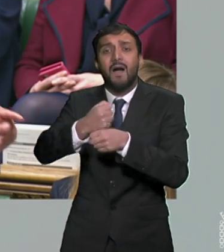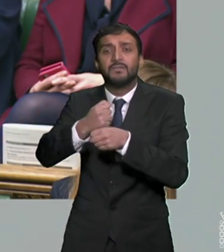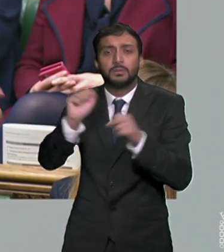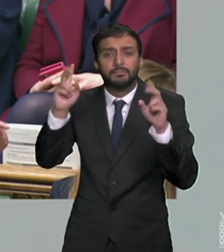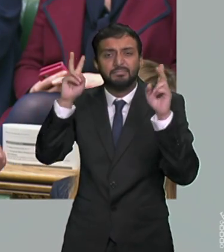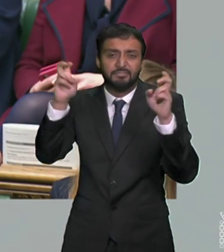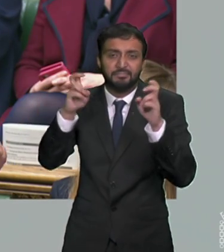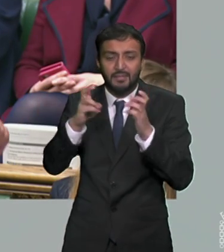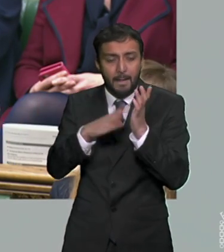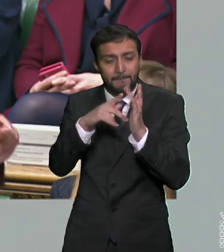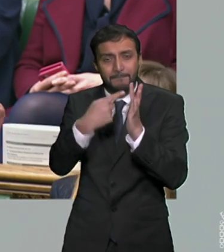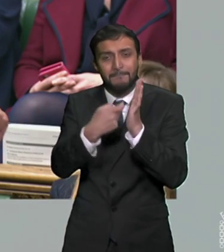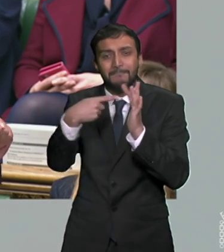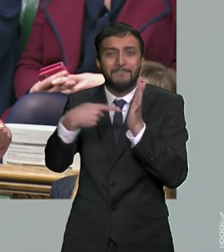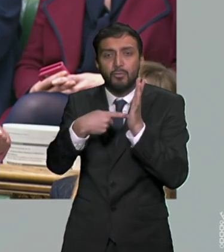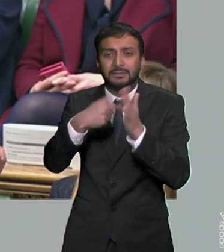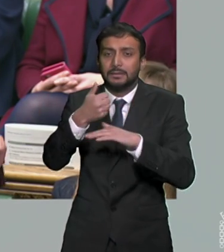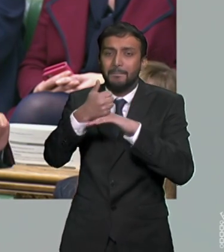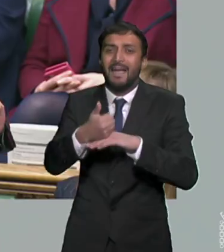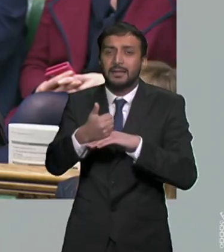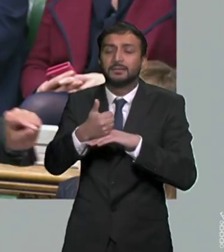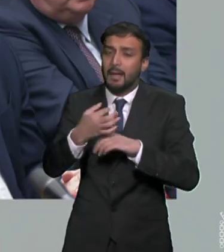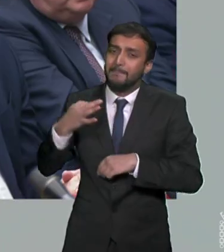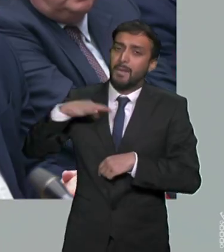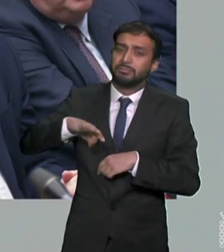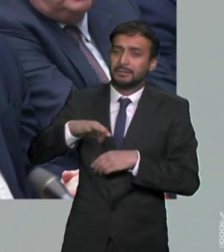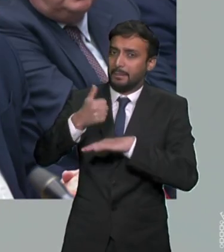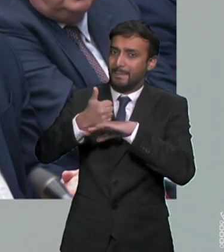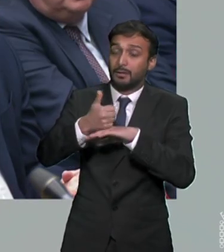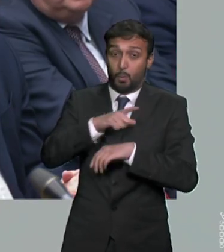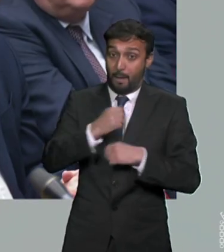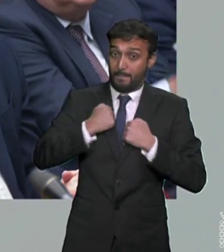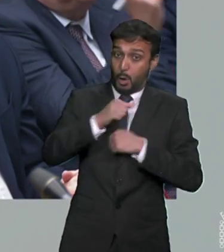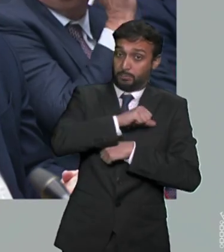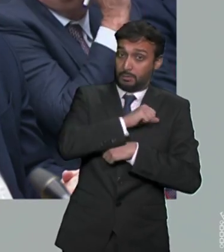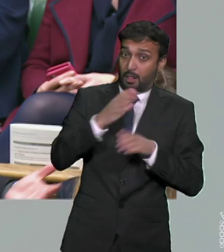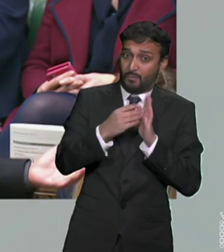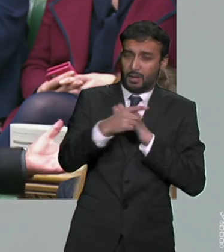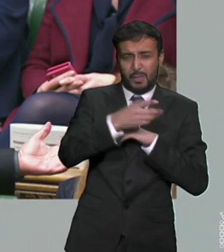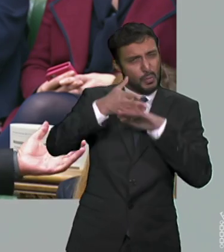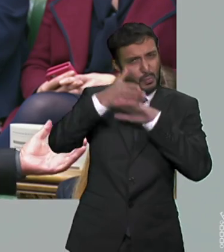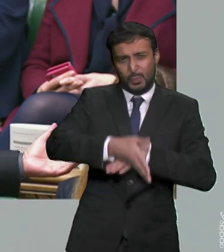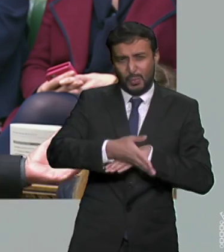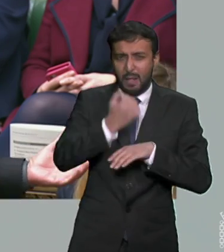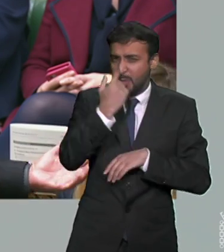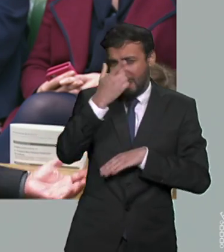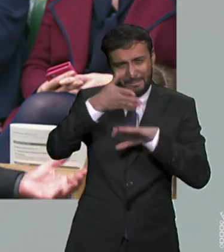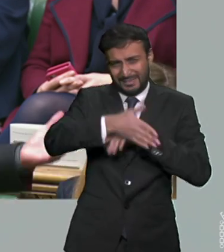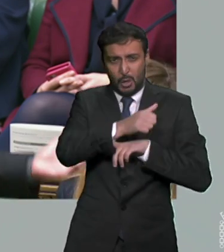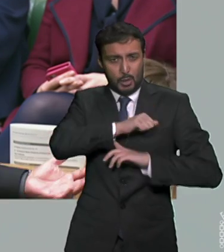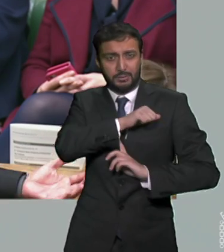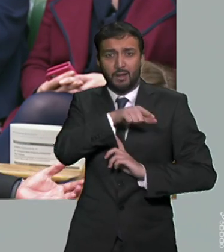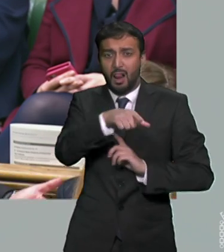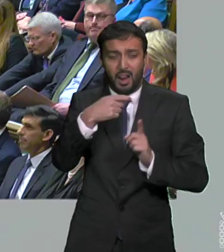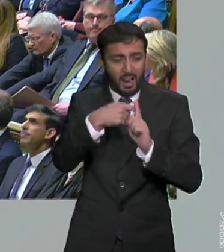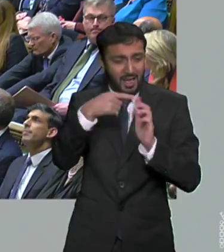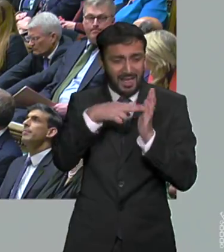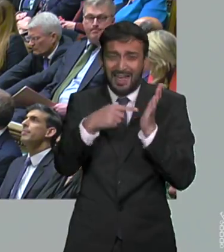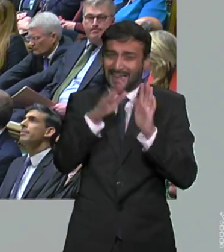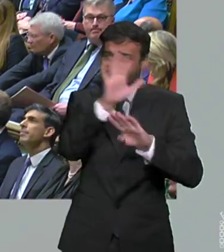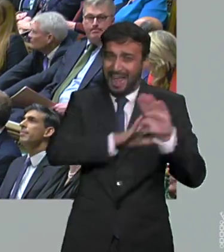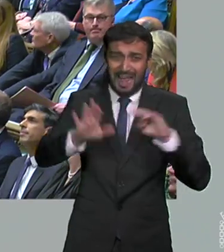My hospital in Medway serves half a million people, is the busiest hospital A&E in Kent and we have some of the highest health inequalities in the country.